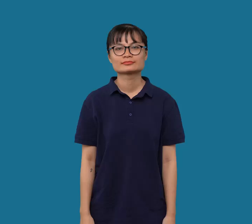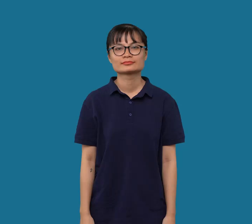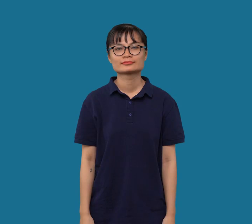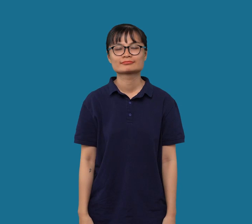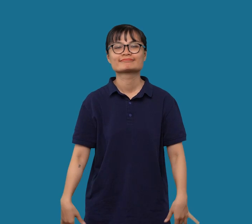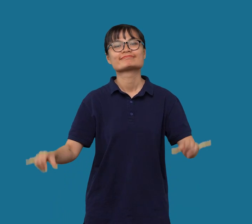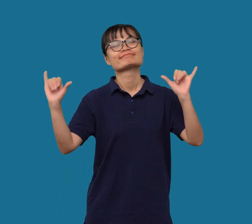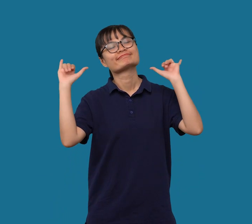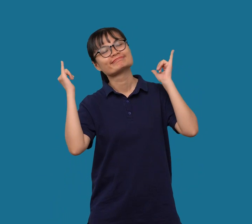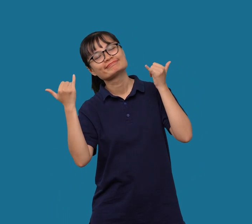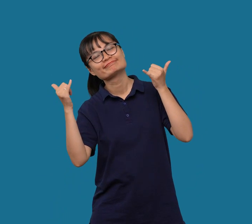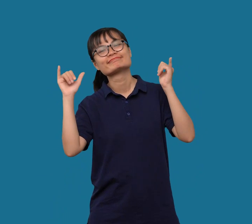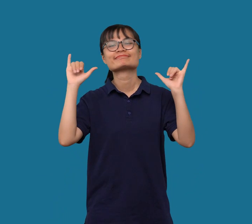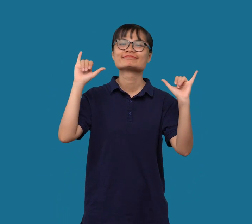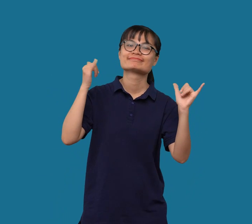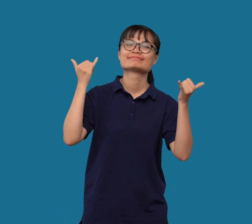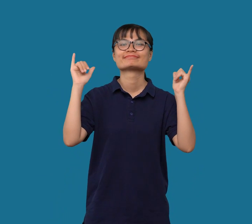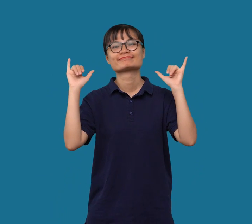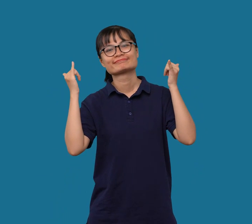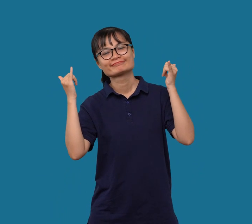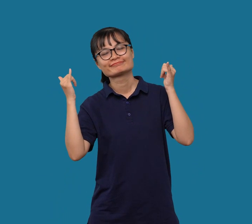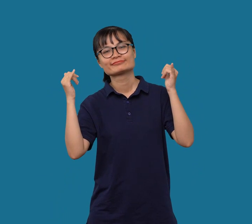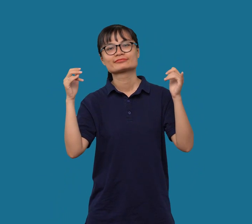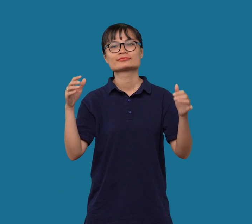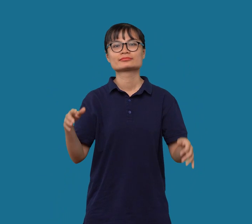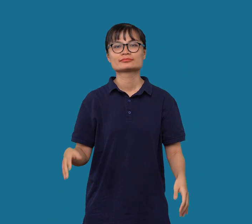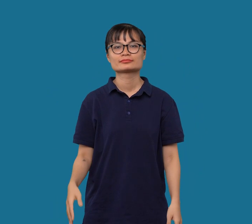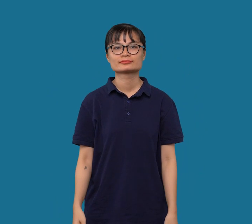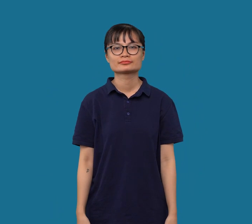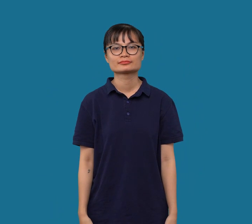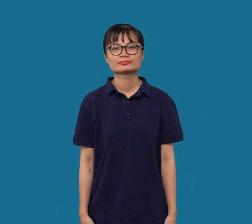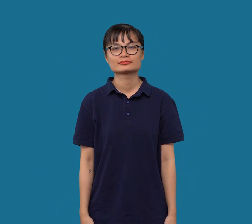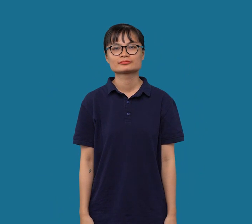vui chơi